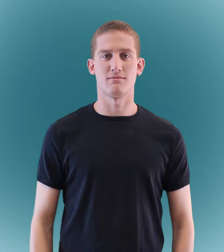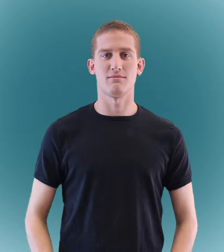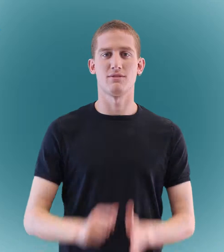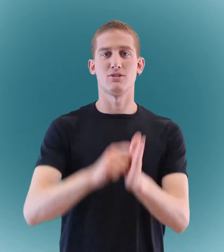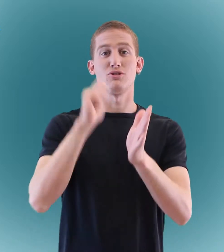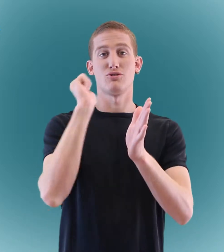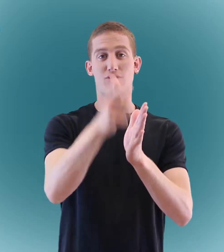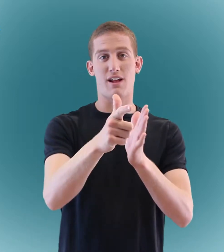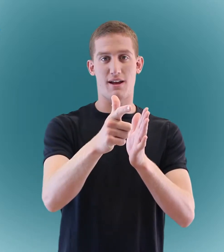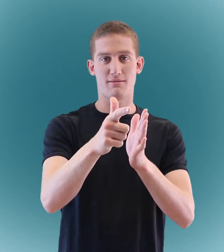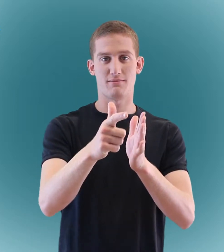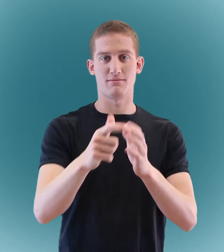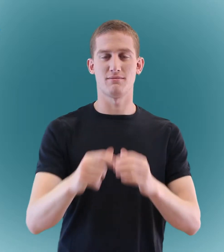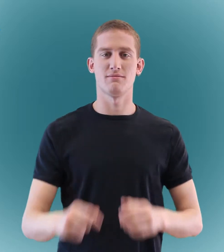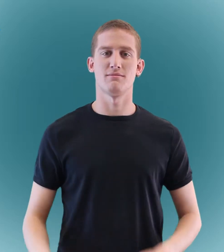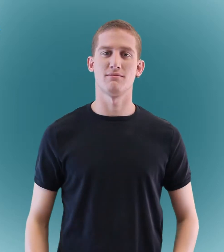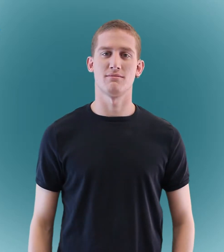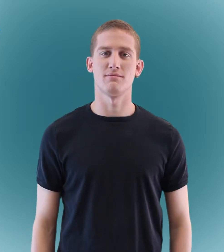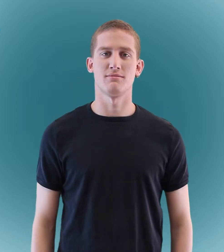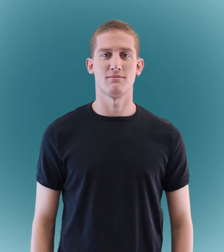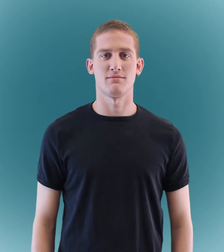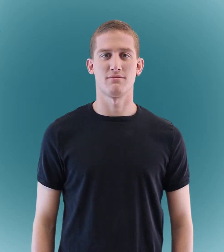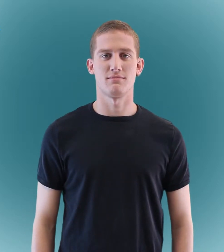לשלם